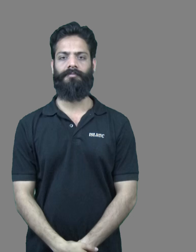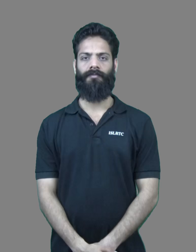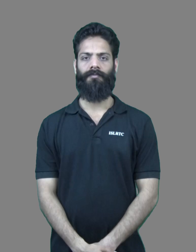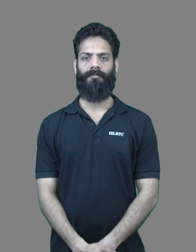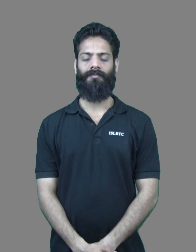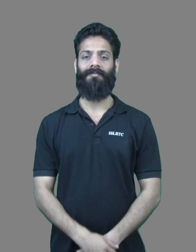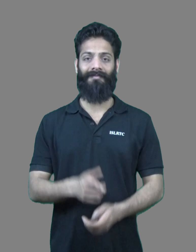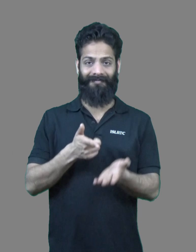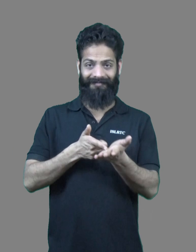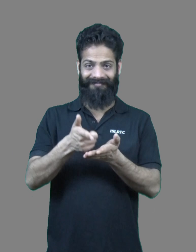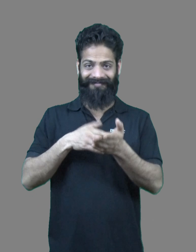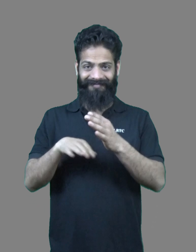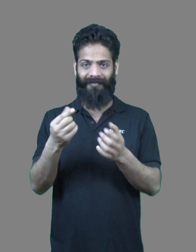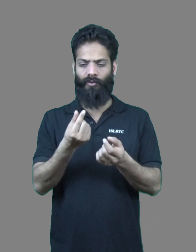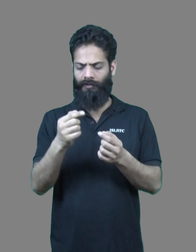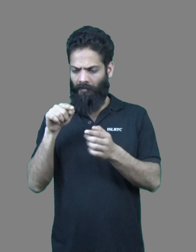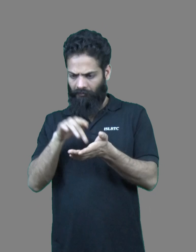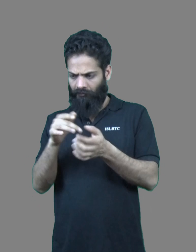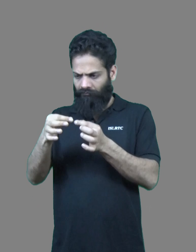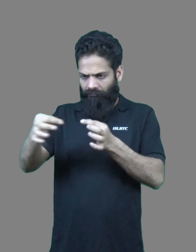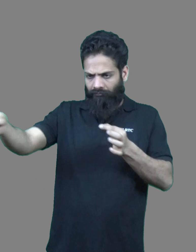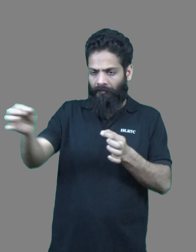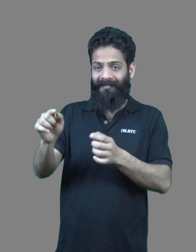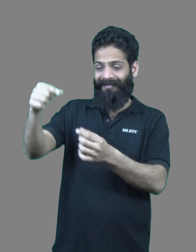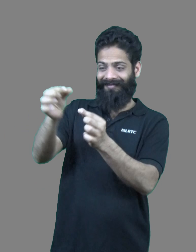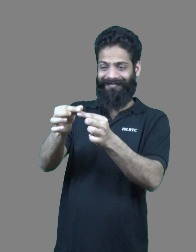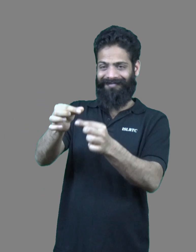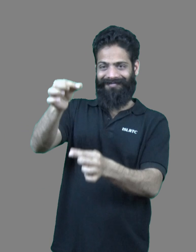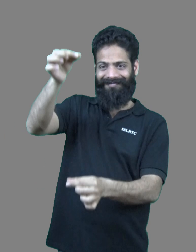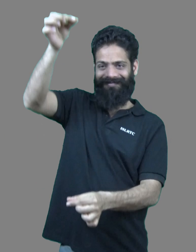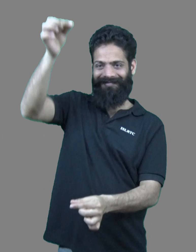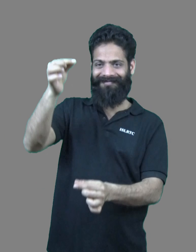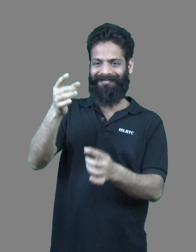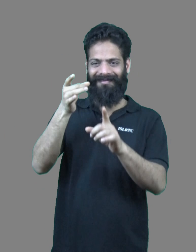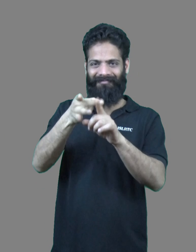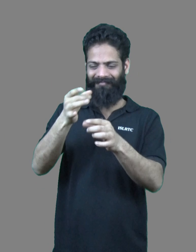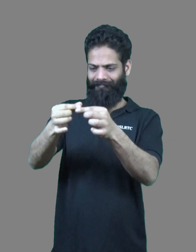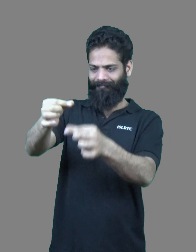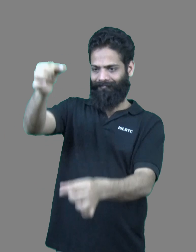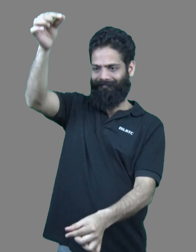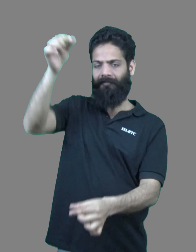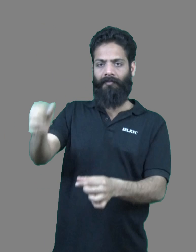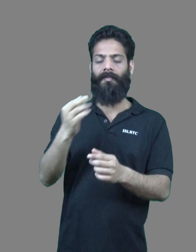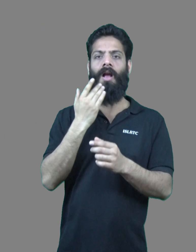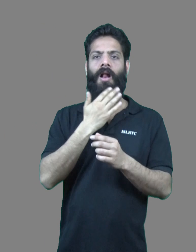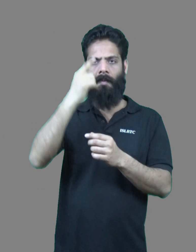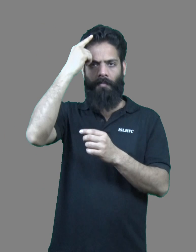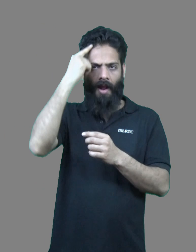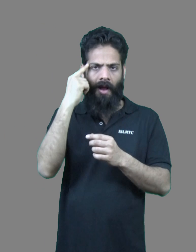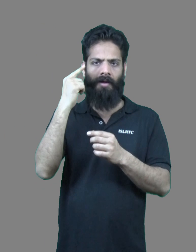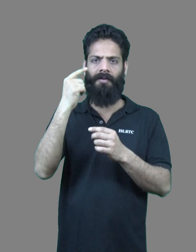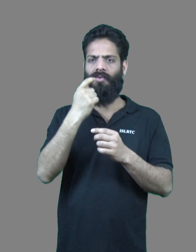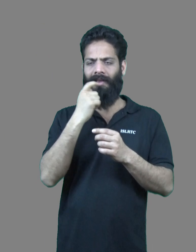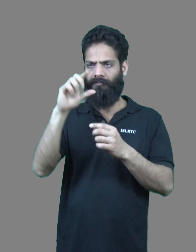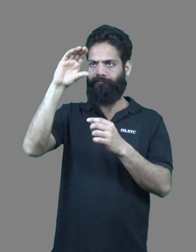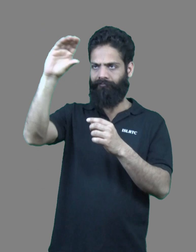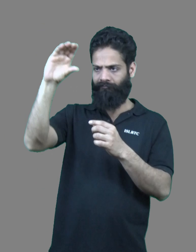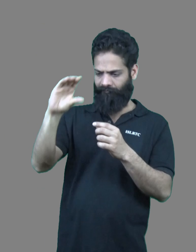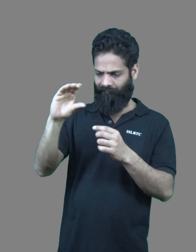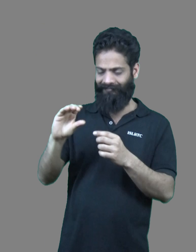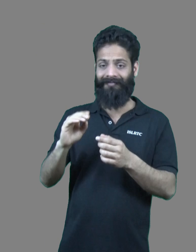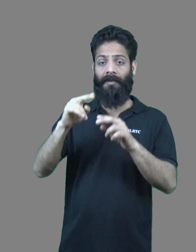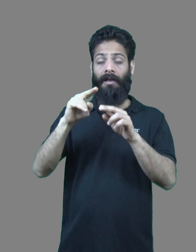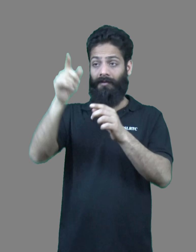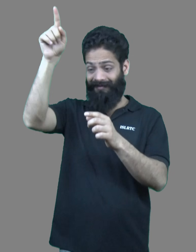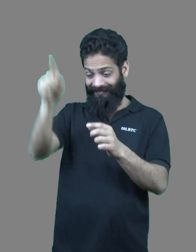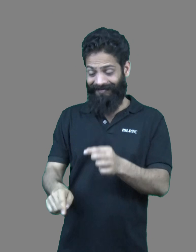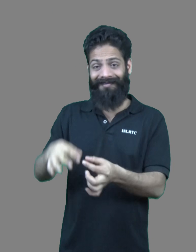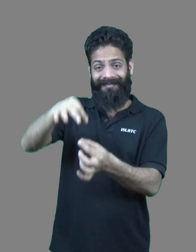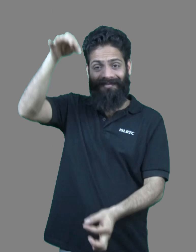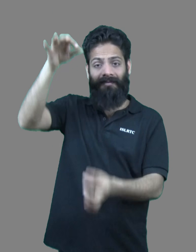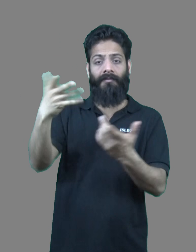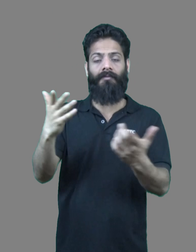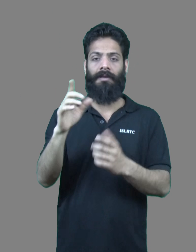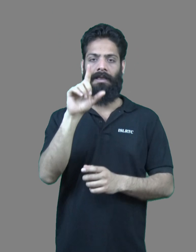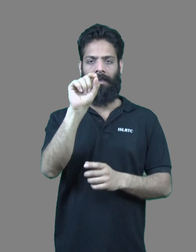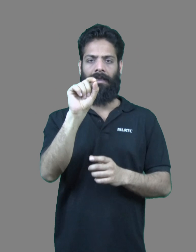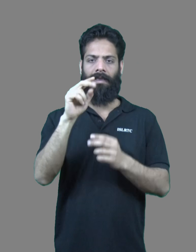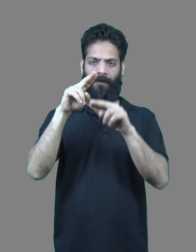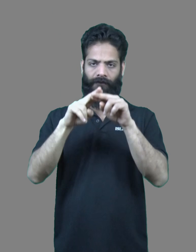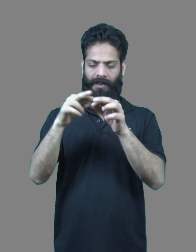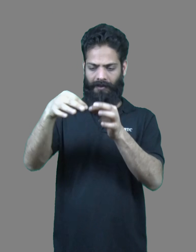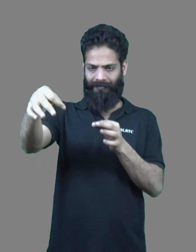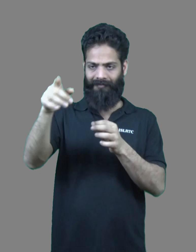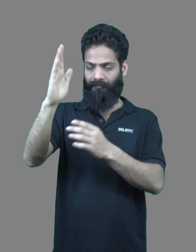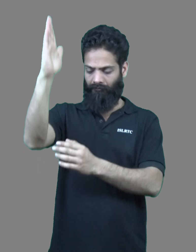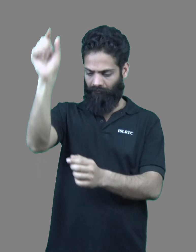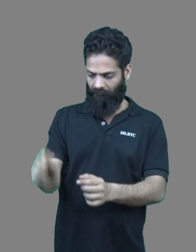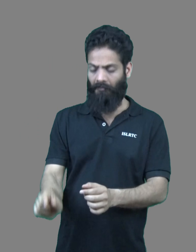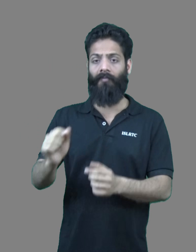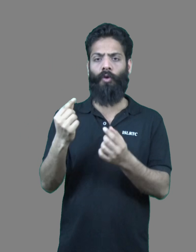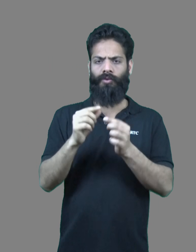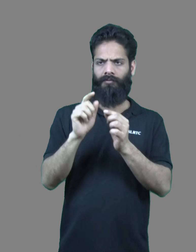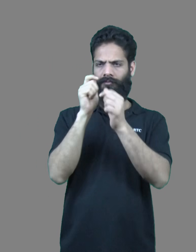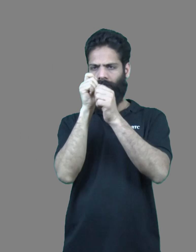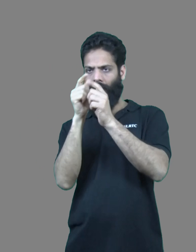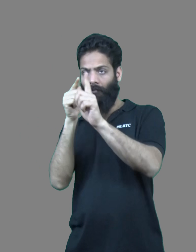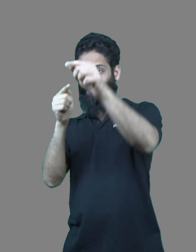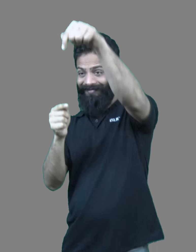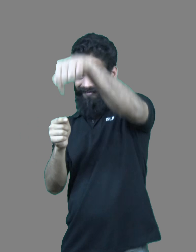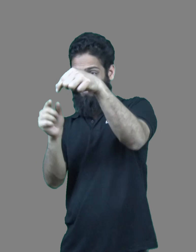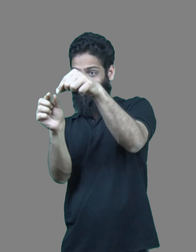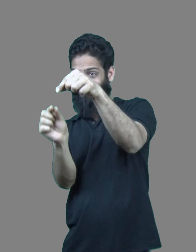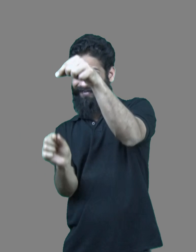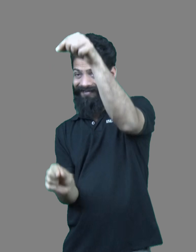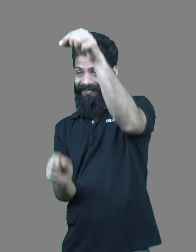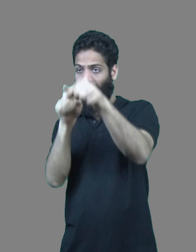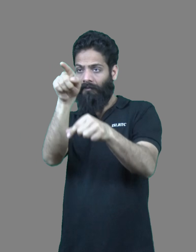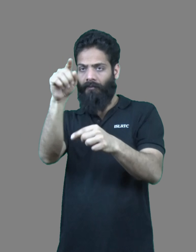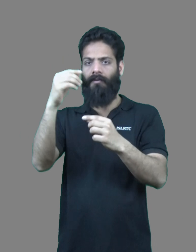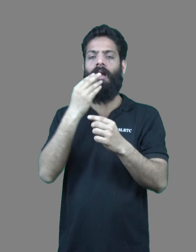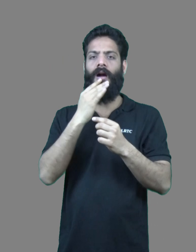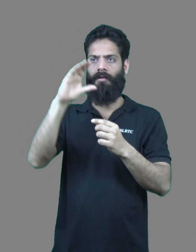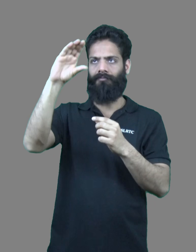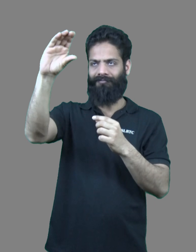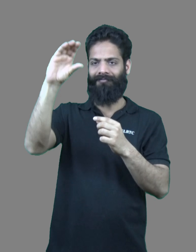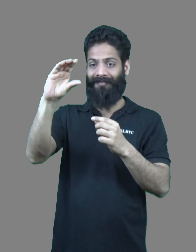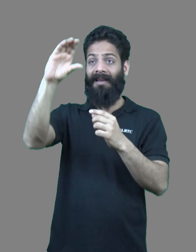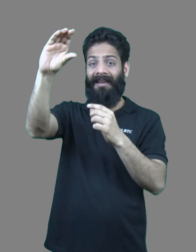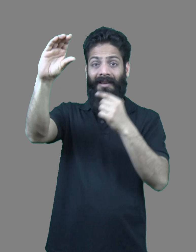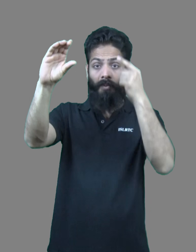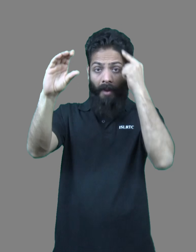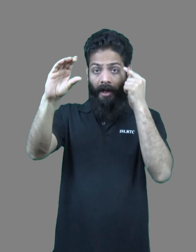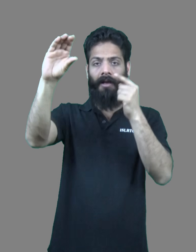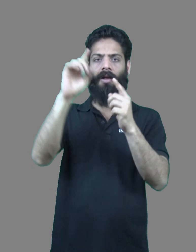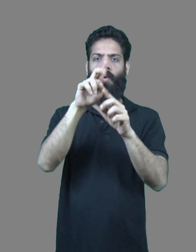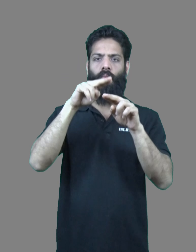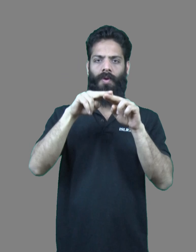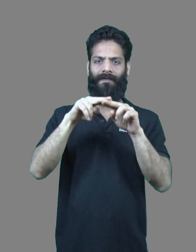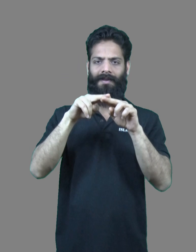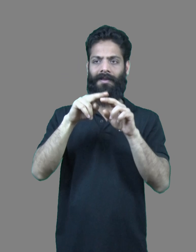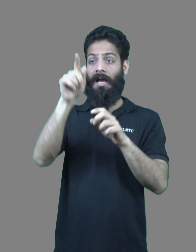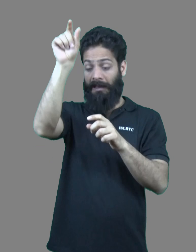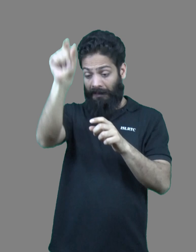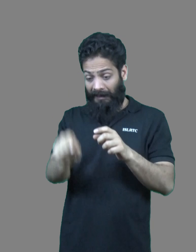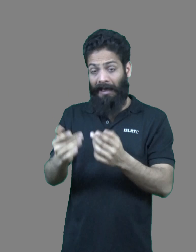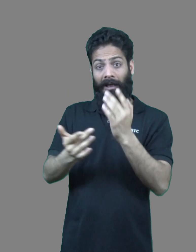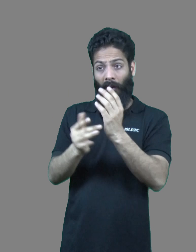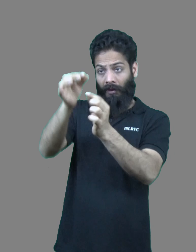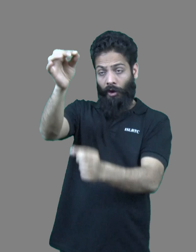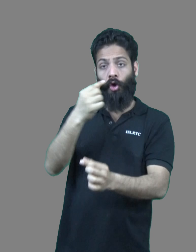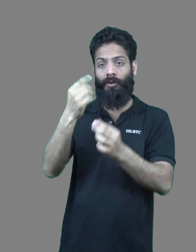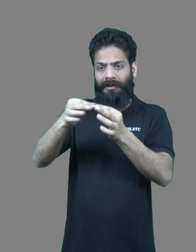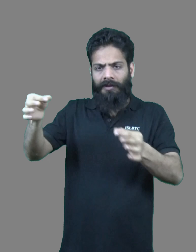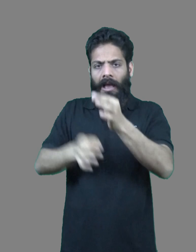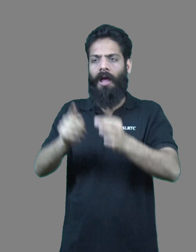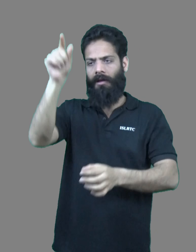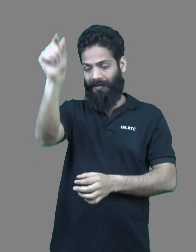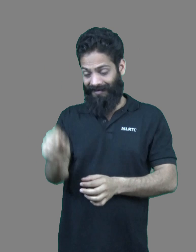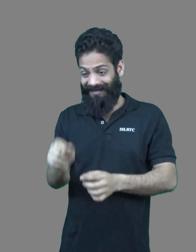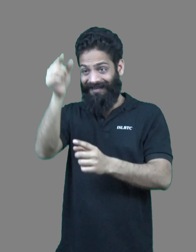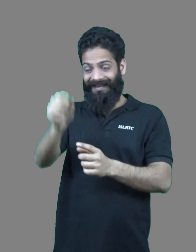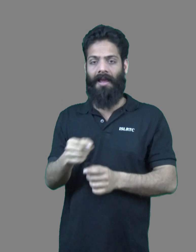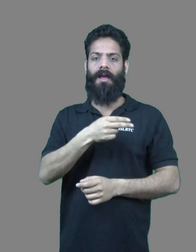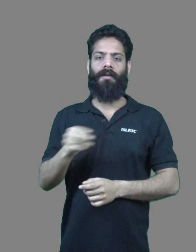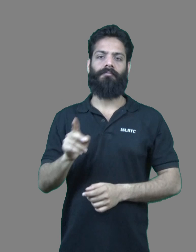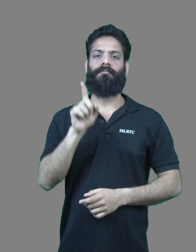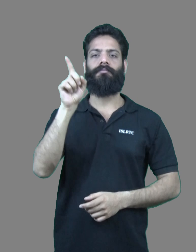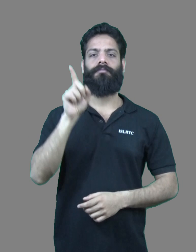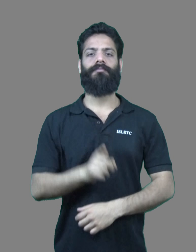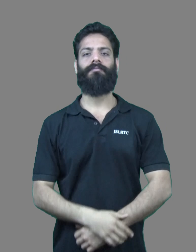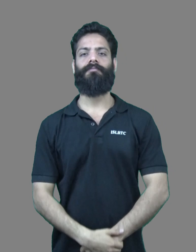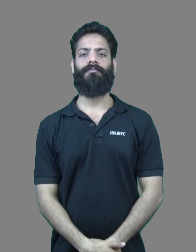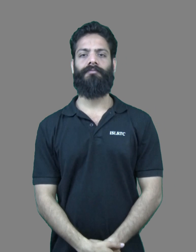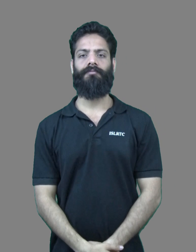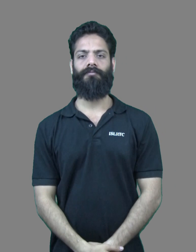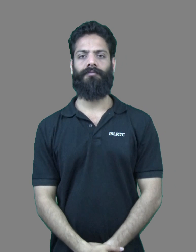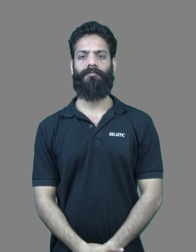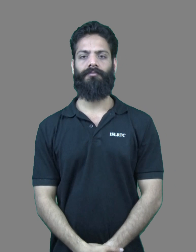Offset Rod